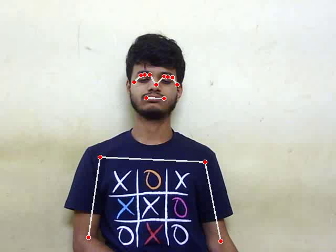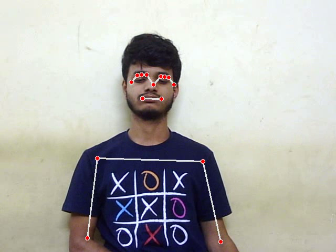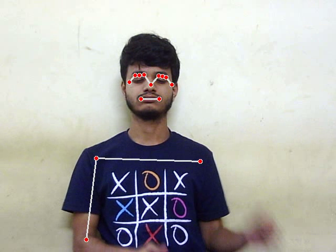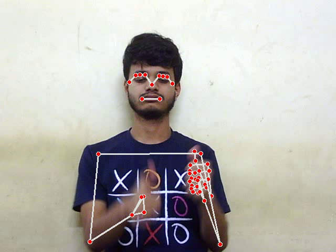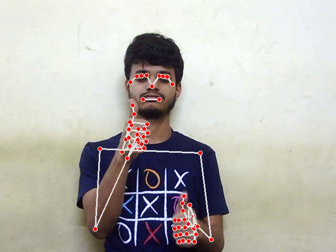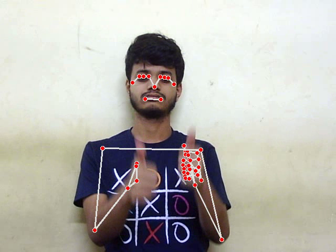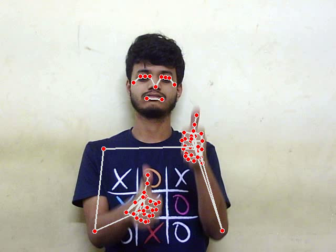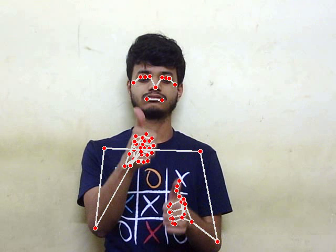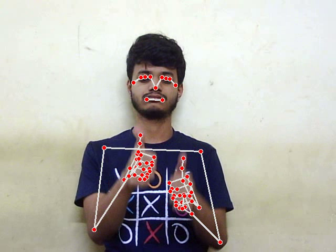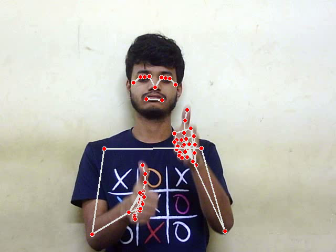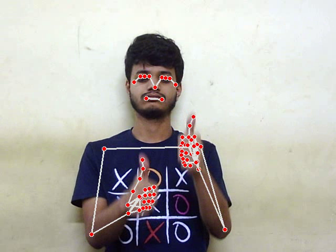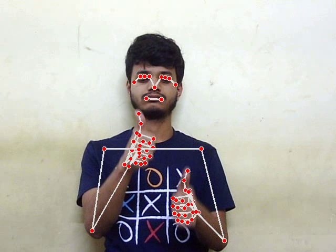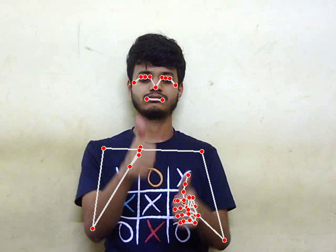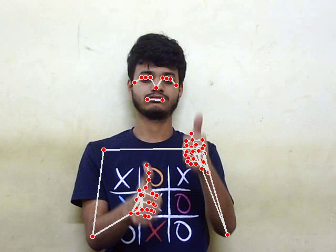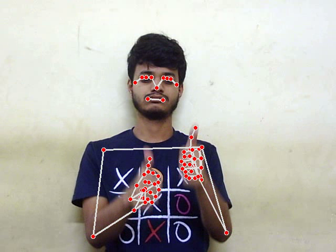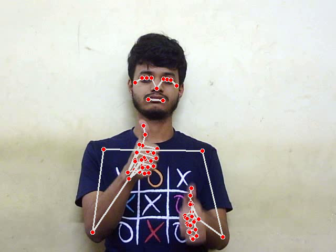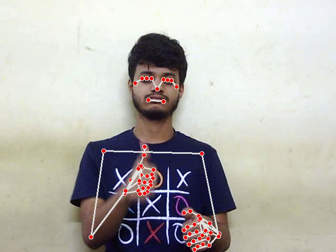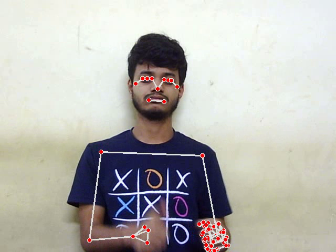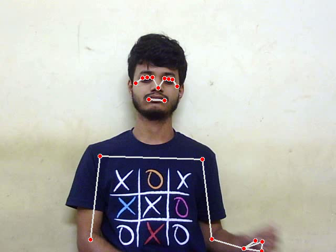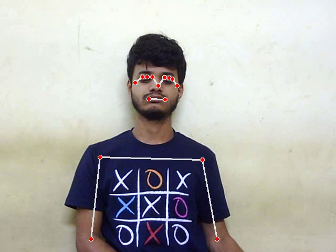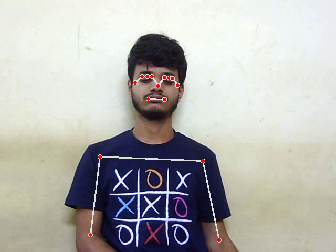which